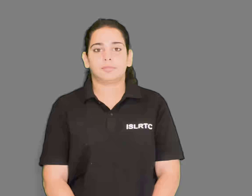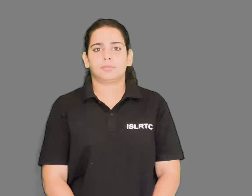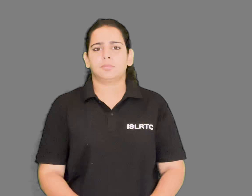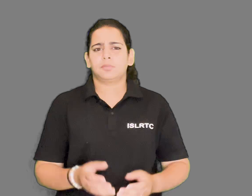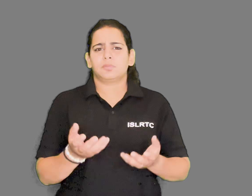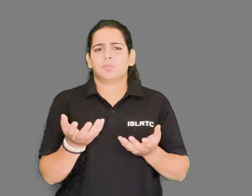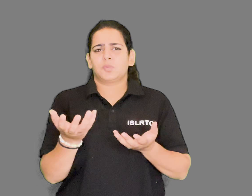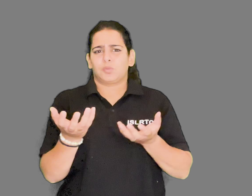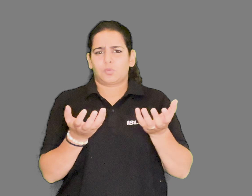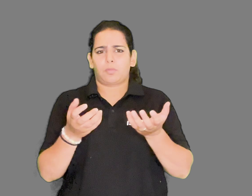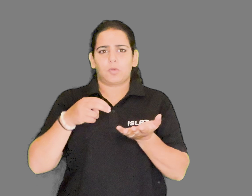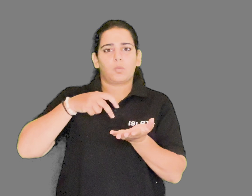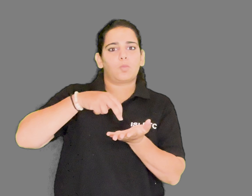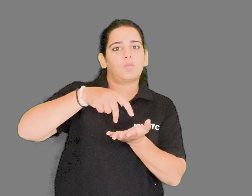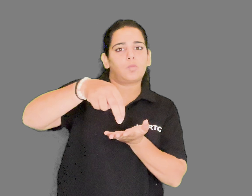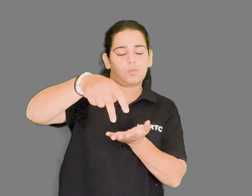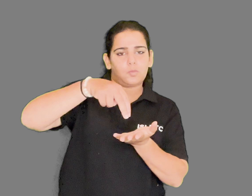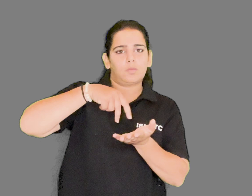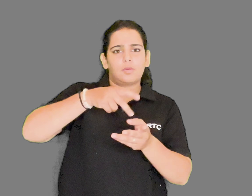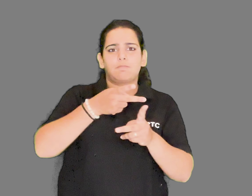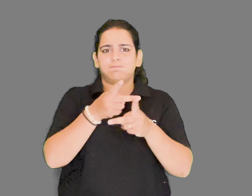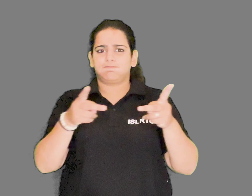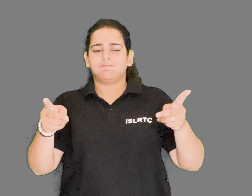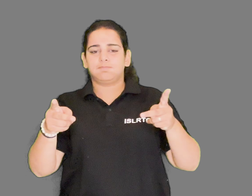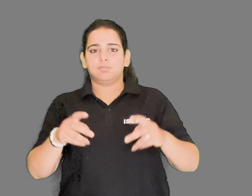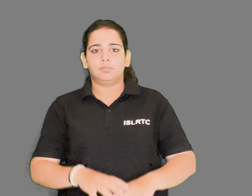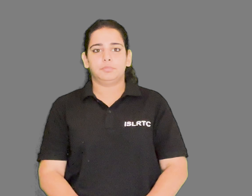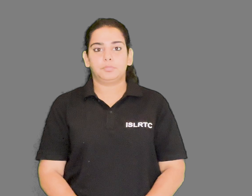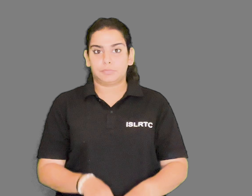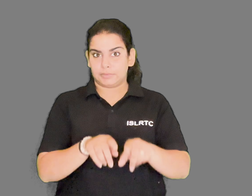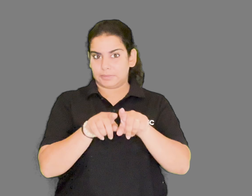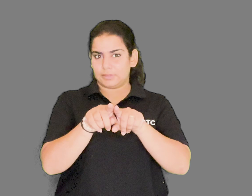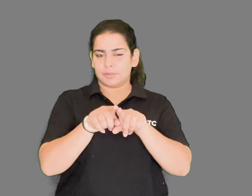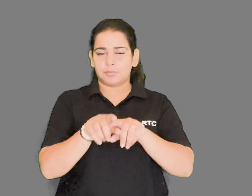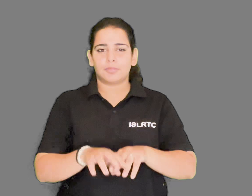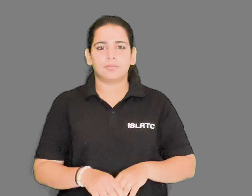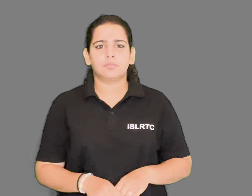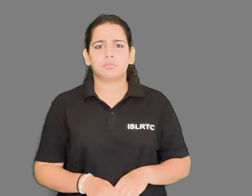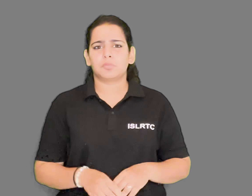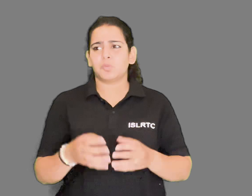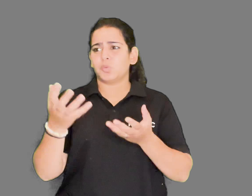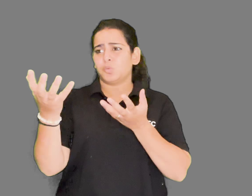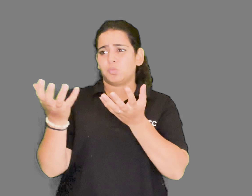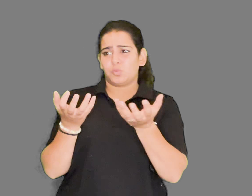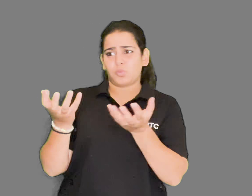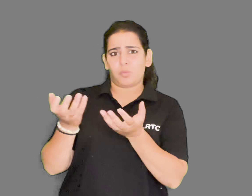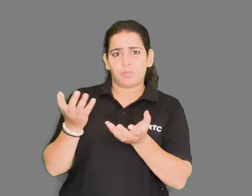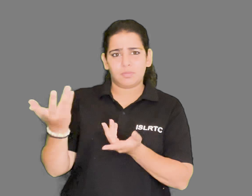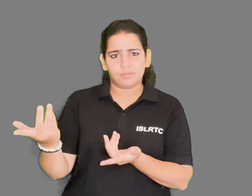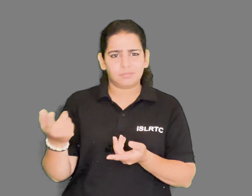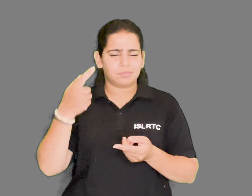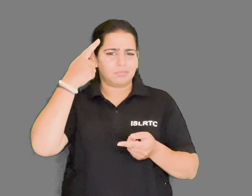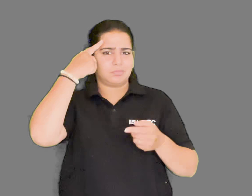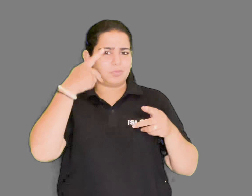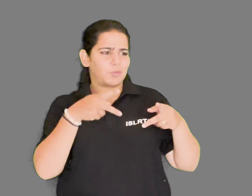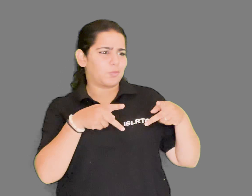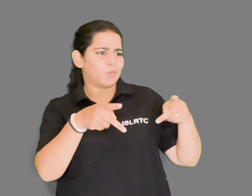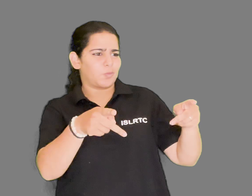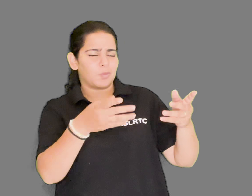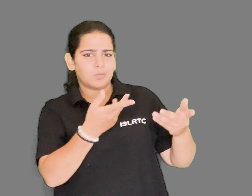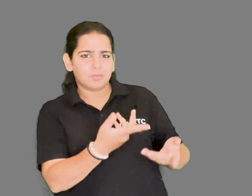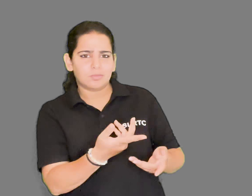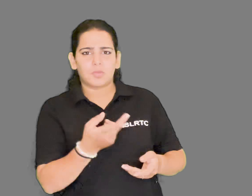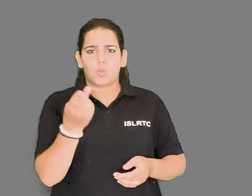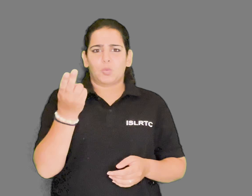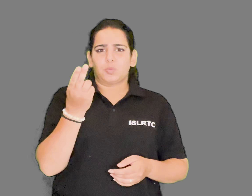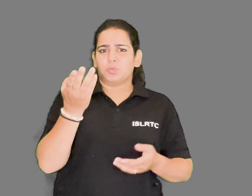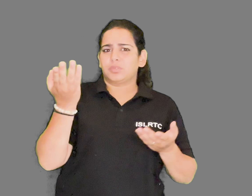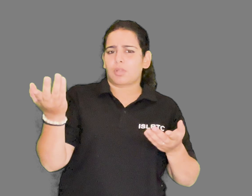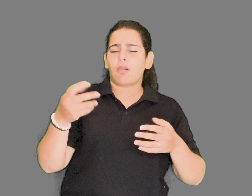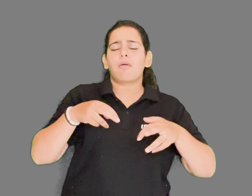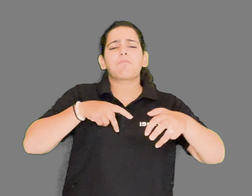Walkability A measure of how easy, safe, and enjoyable it is to walk in an area